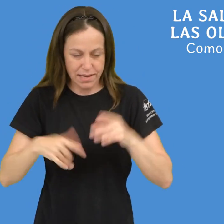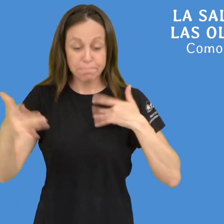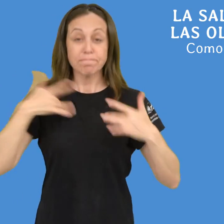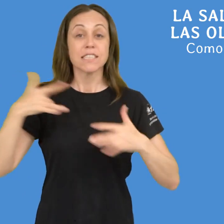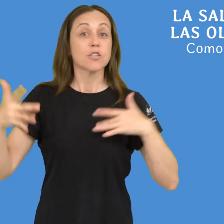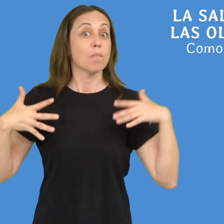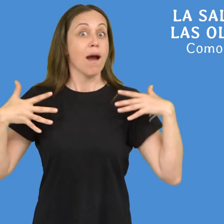síntoma